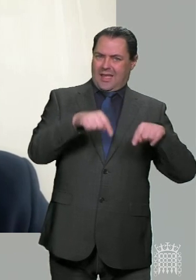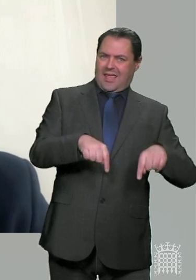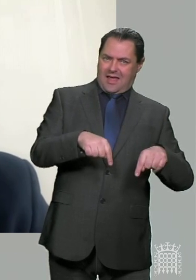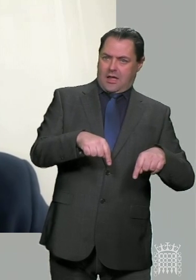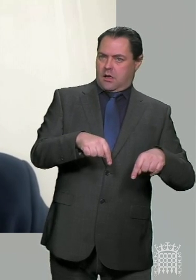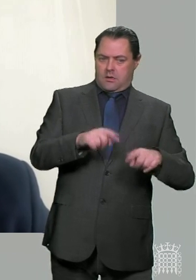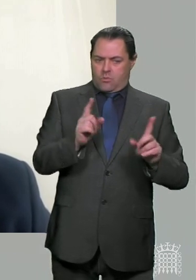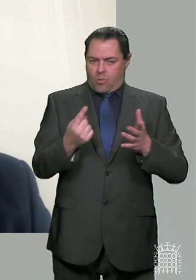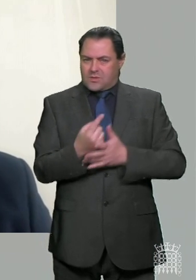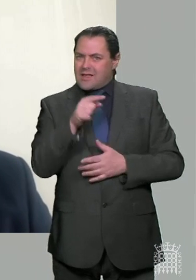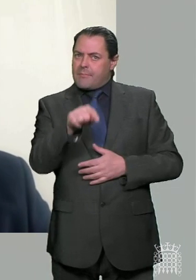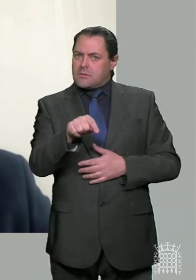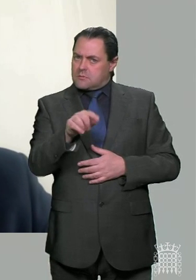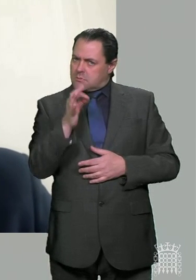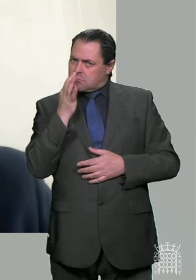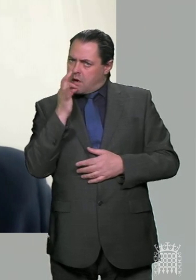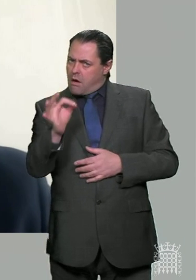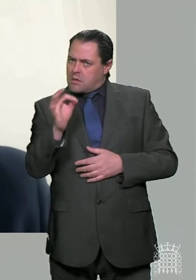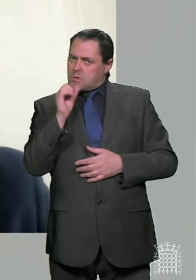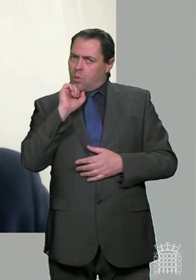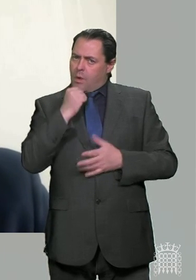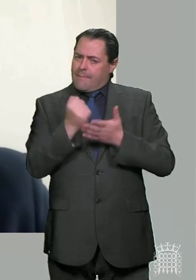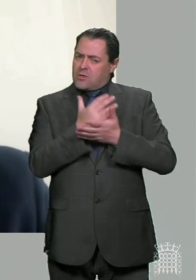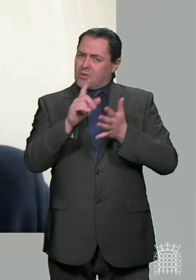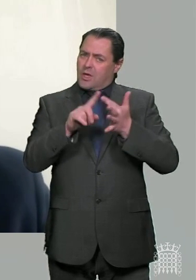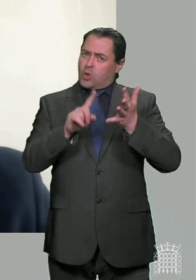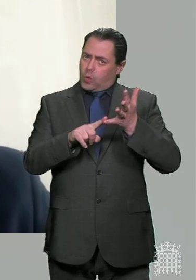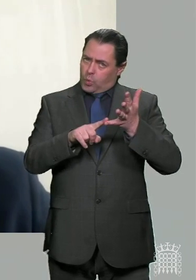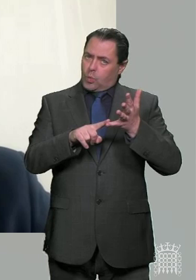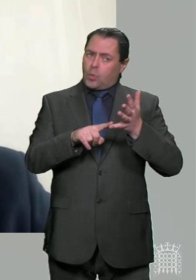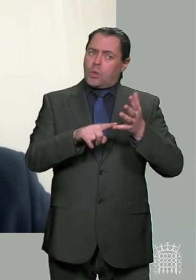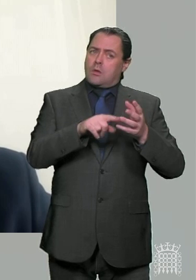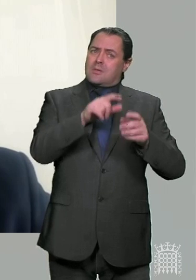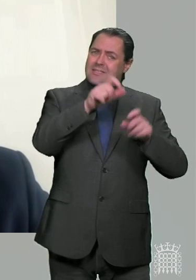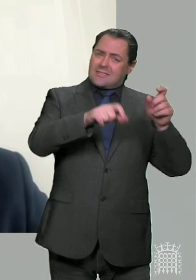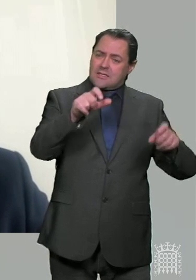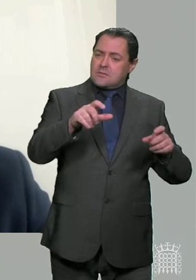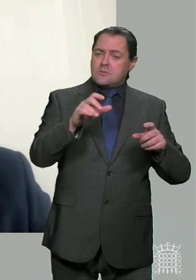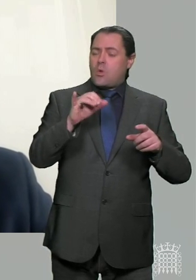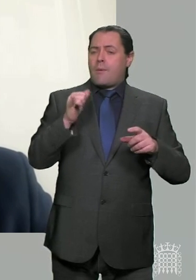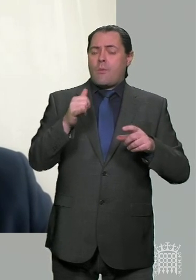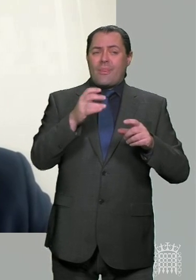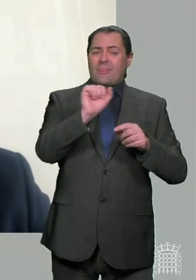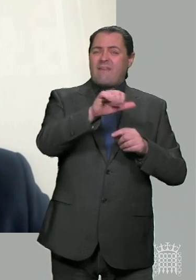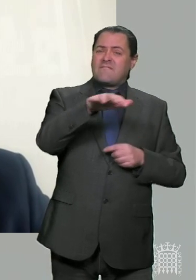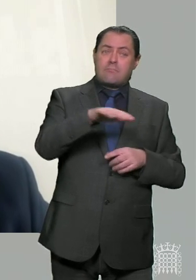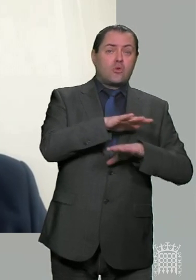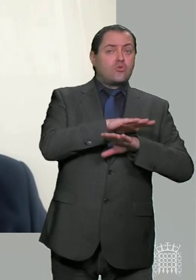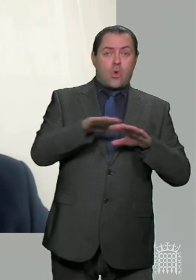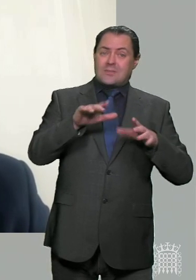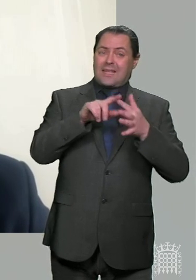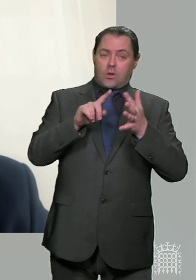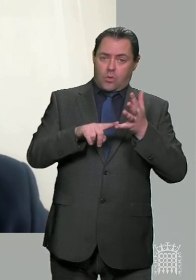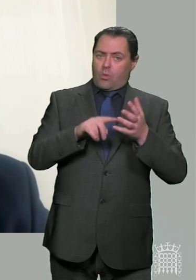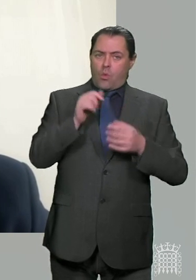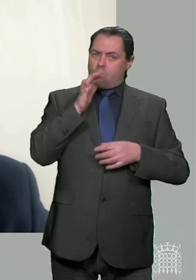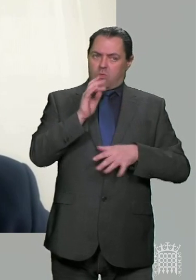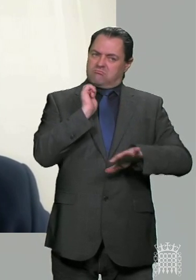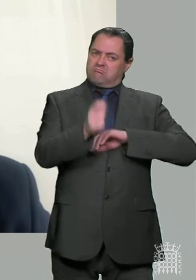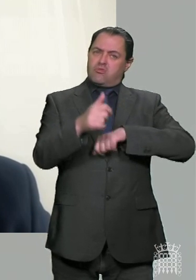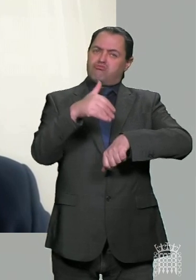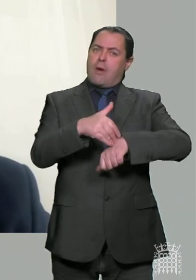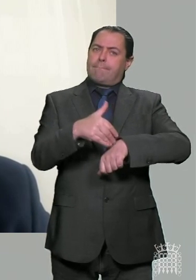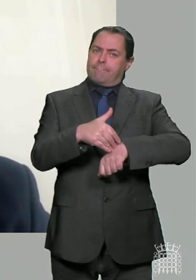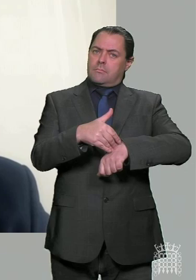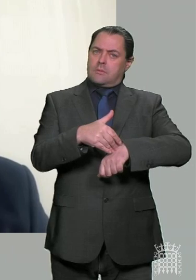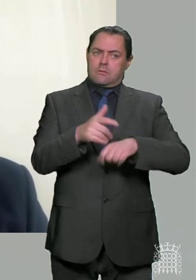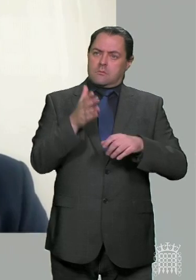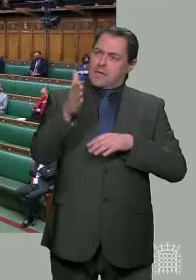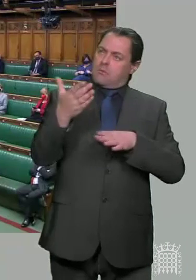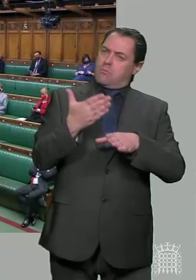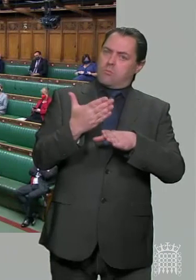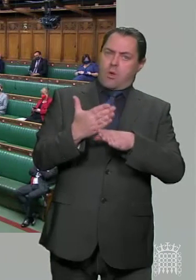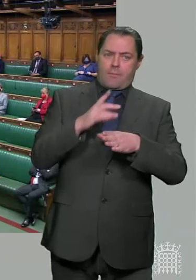Can the Prime Minister assure the House that EU citizens or non-EU family members who miss the deadline will not face potential criminal liability if they continue to go into work?